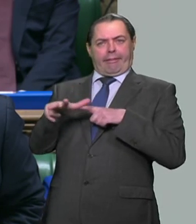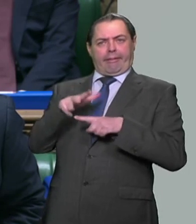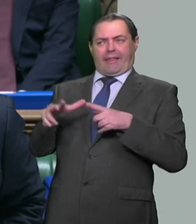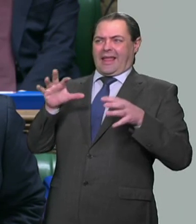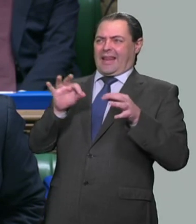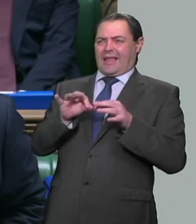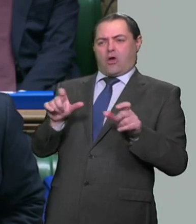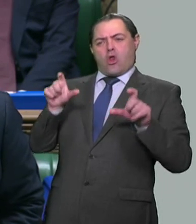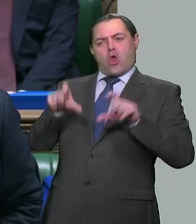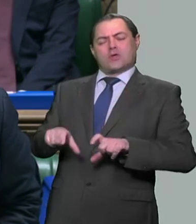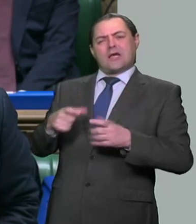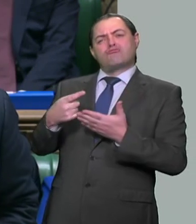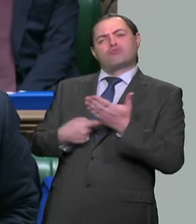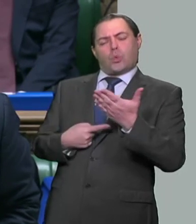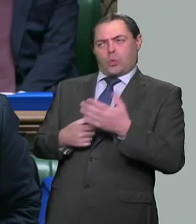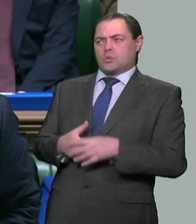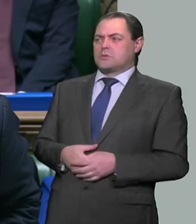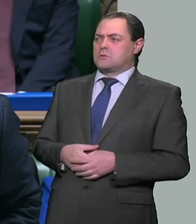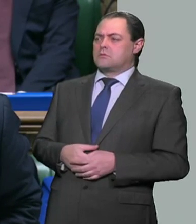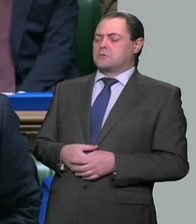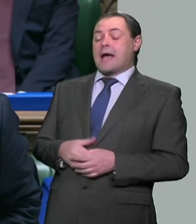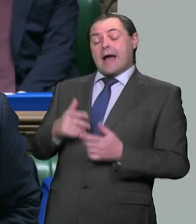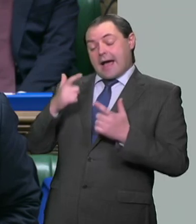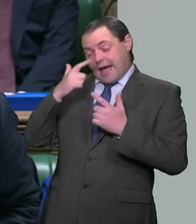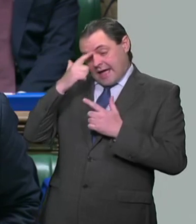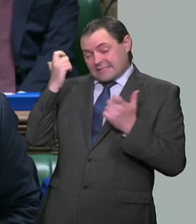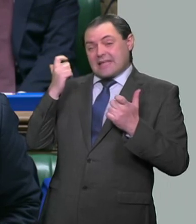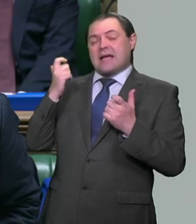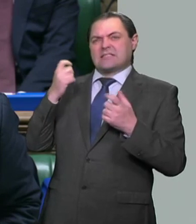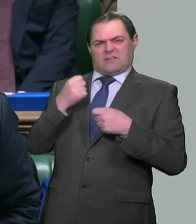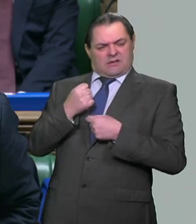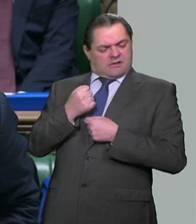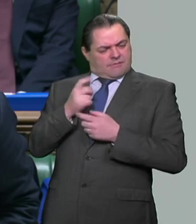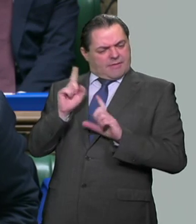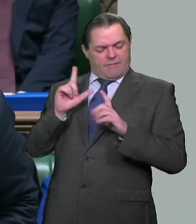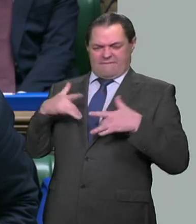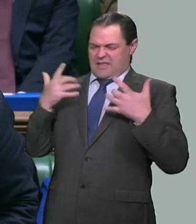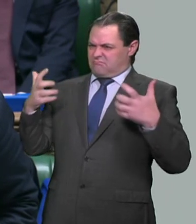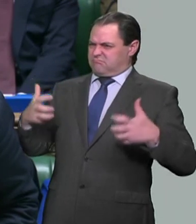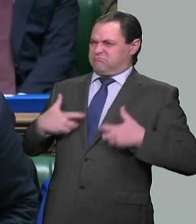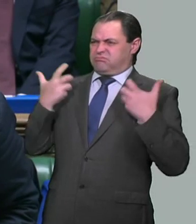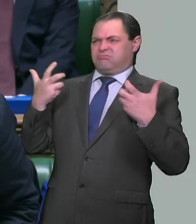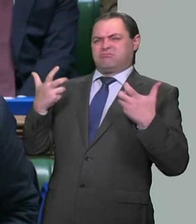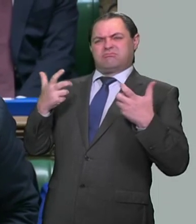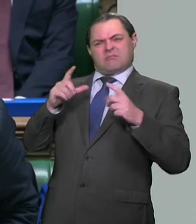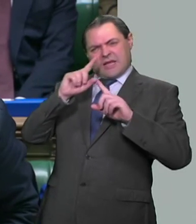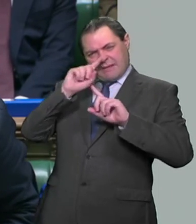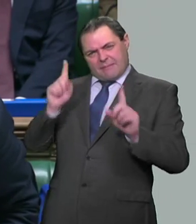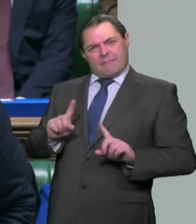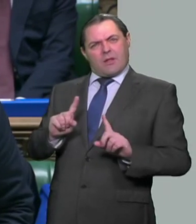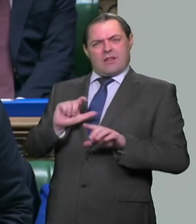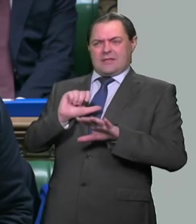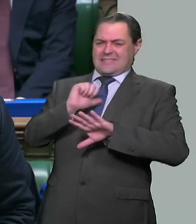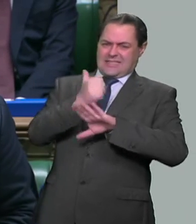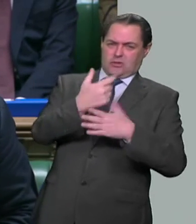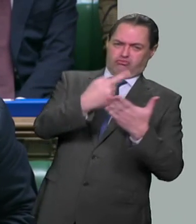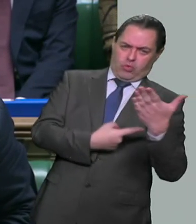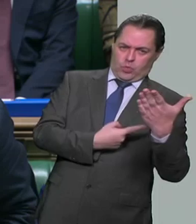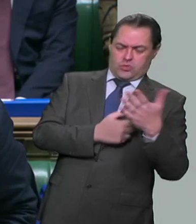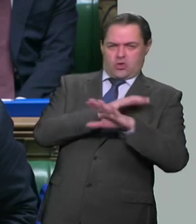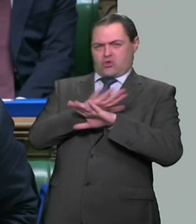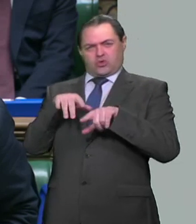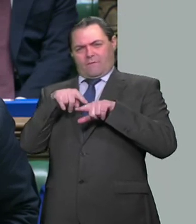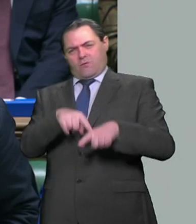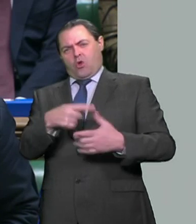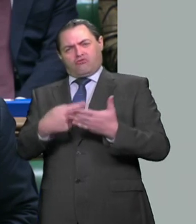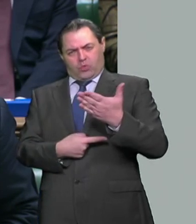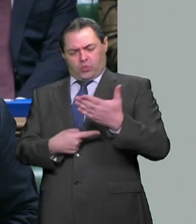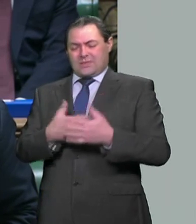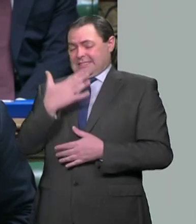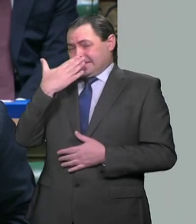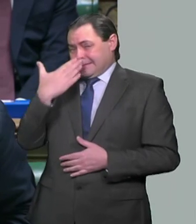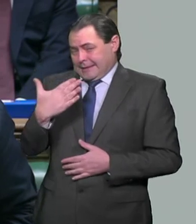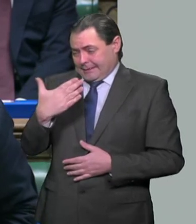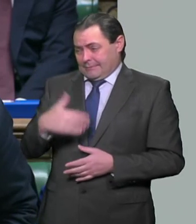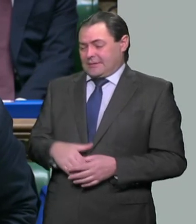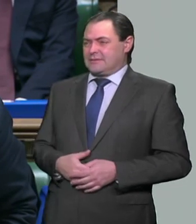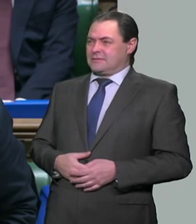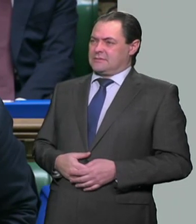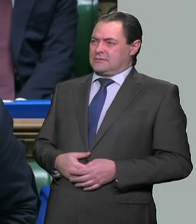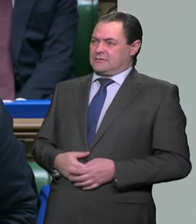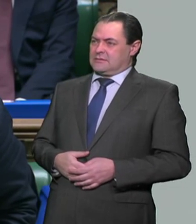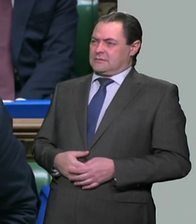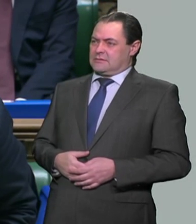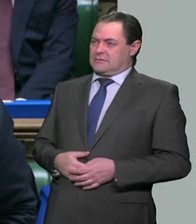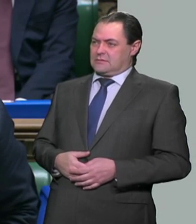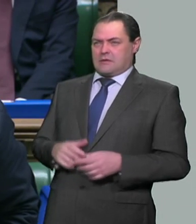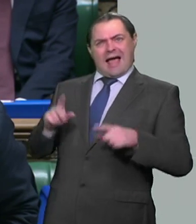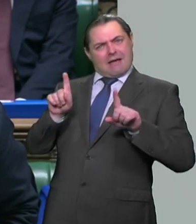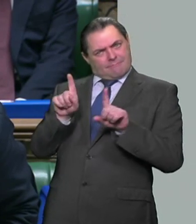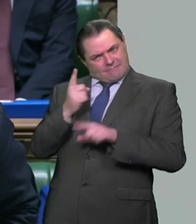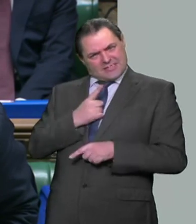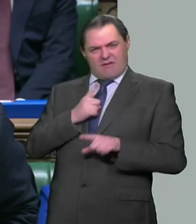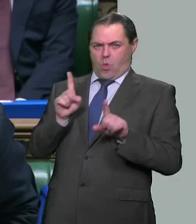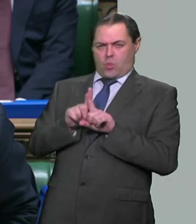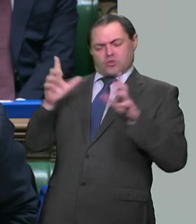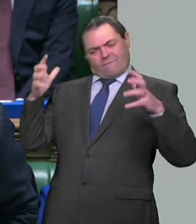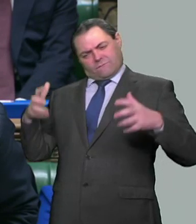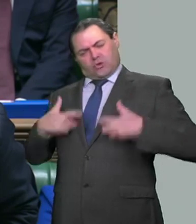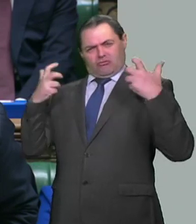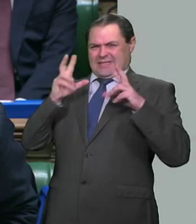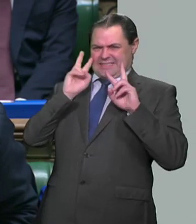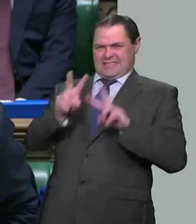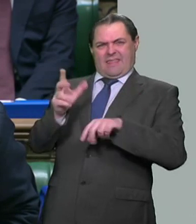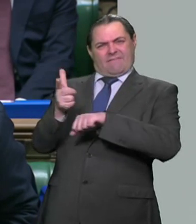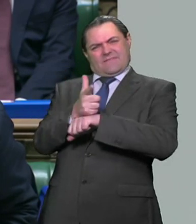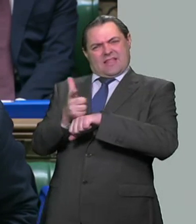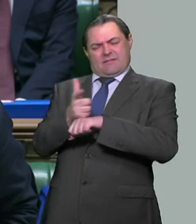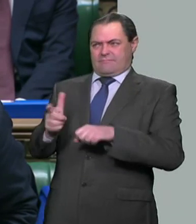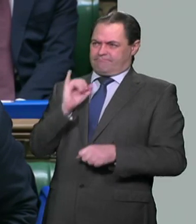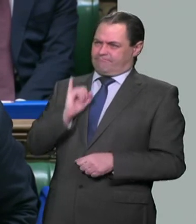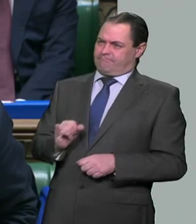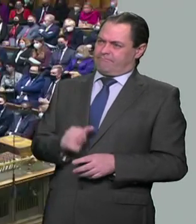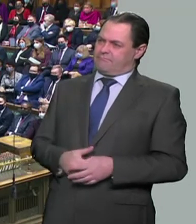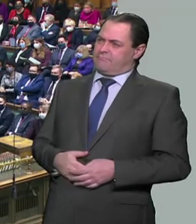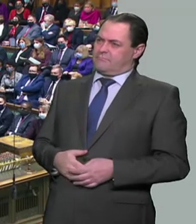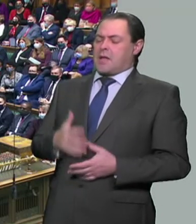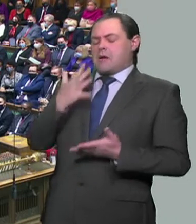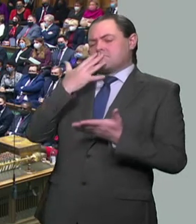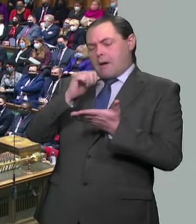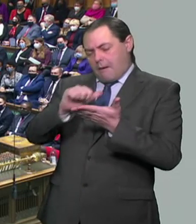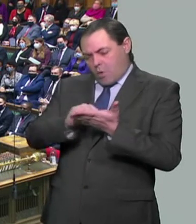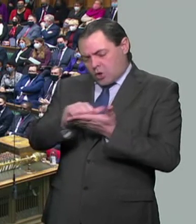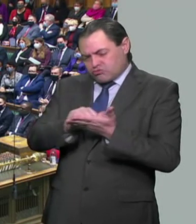I can understand how infuriating it must be to think that the people who have been setting the rules have not been following the rules, because I was also furious to see that clip.